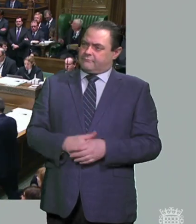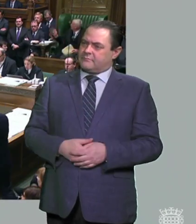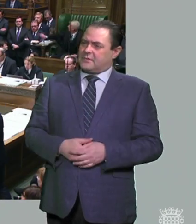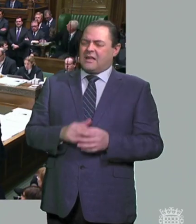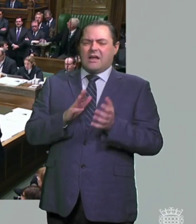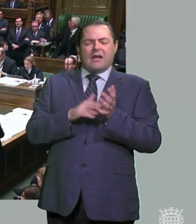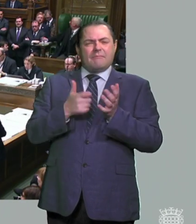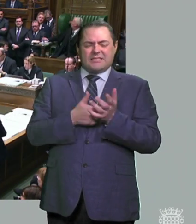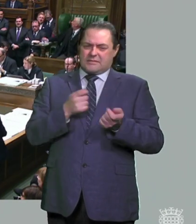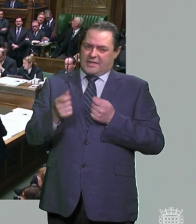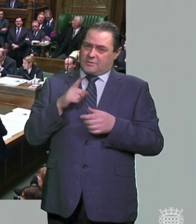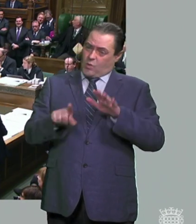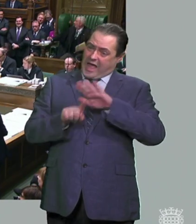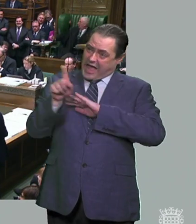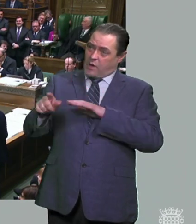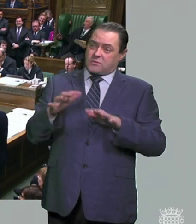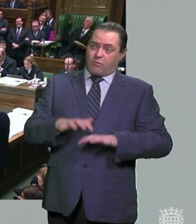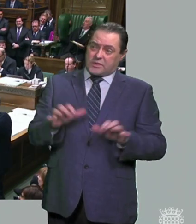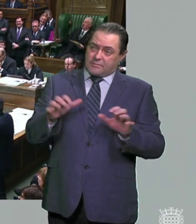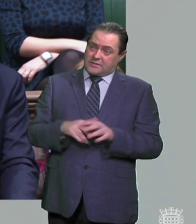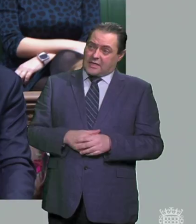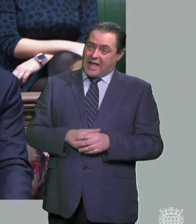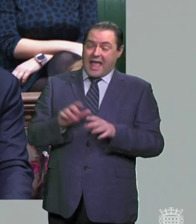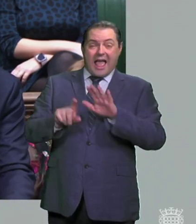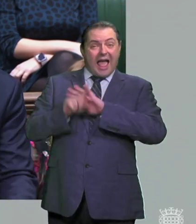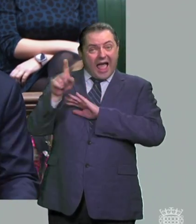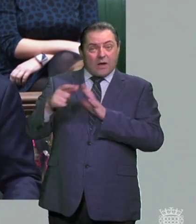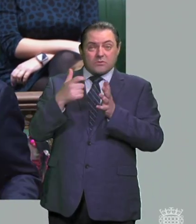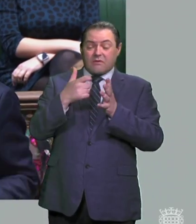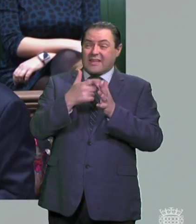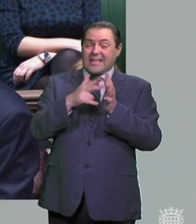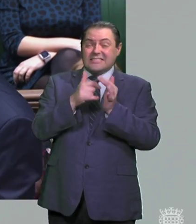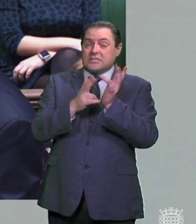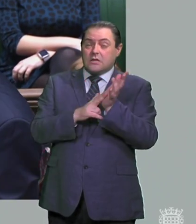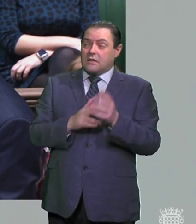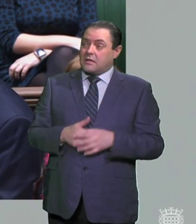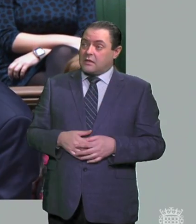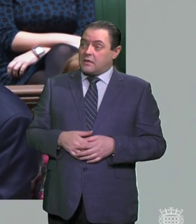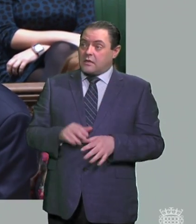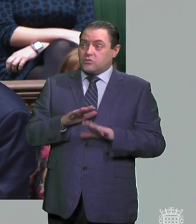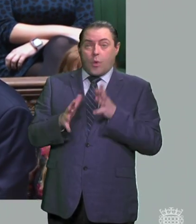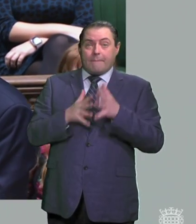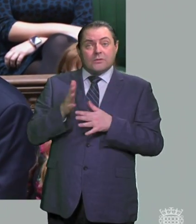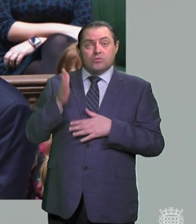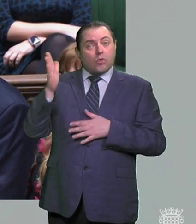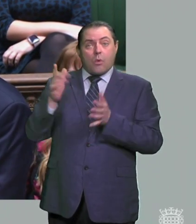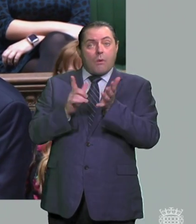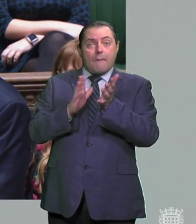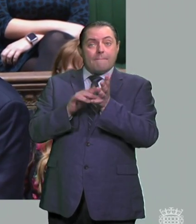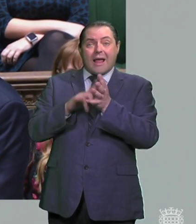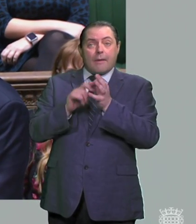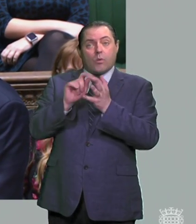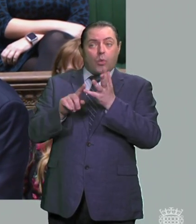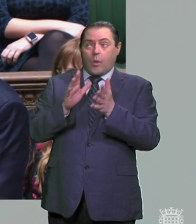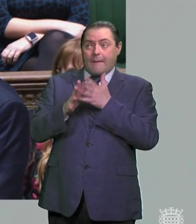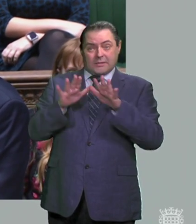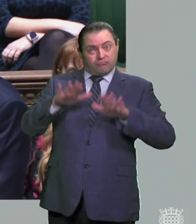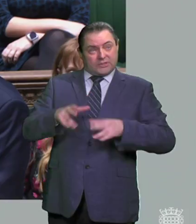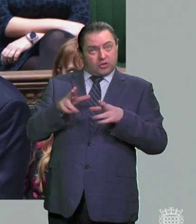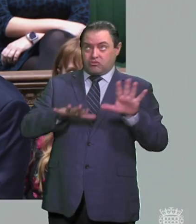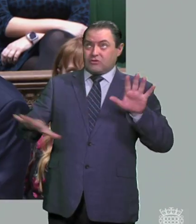Mr Speaker, he needs to get out of Westminster, get out of Kensington—and I do not mean to Malibu, but to the streets of Britain.